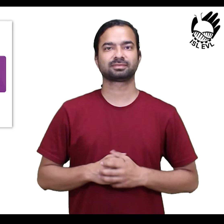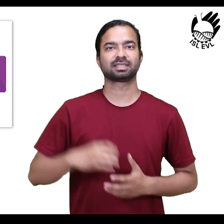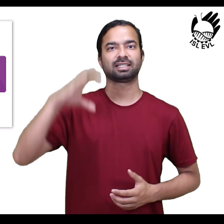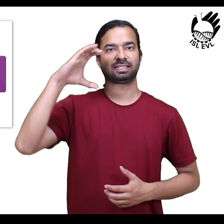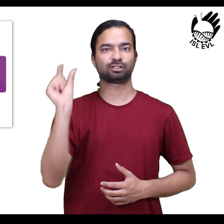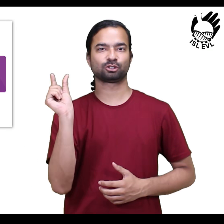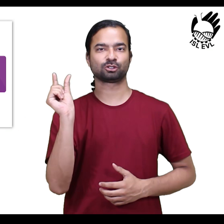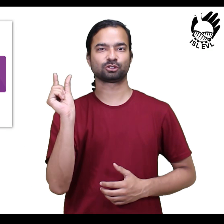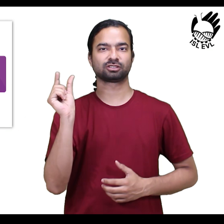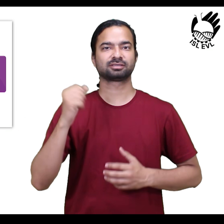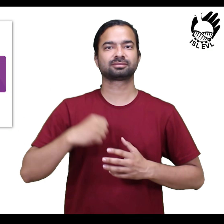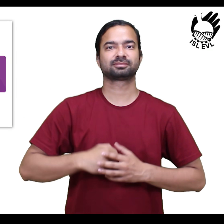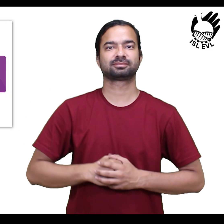Copper